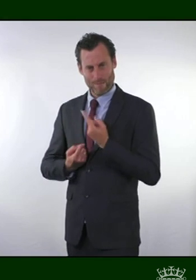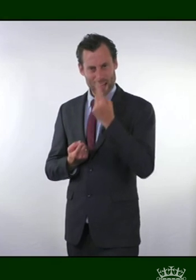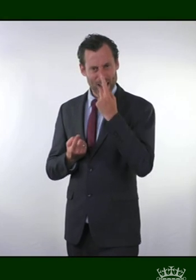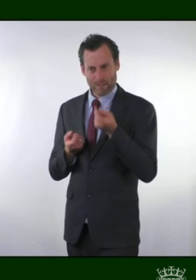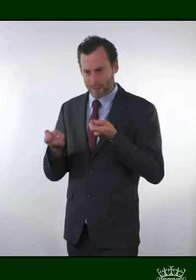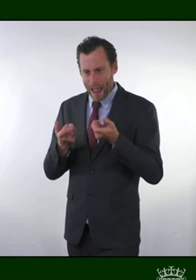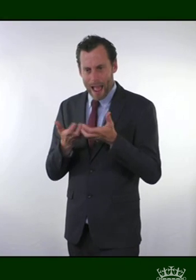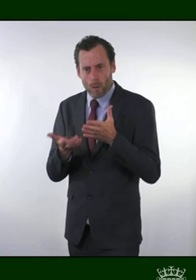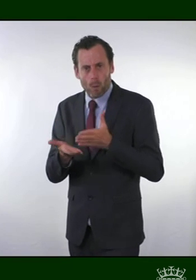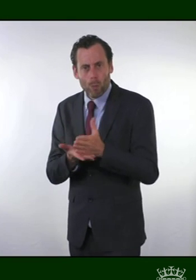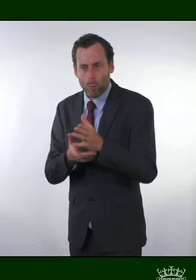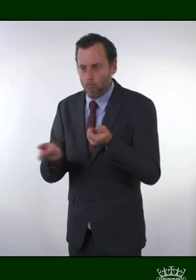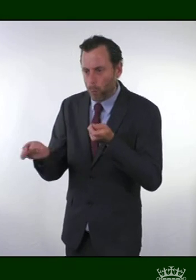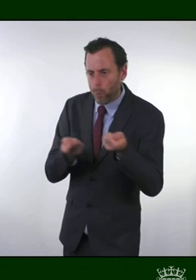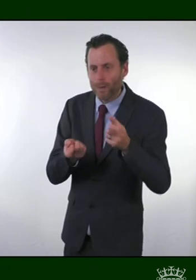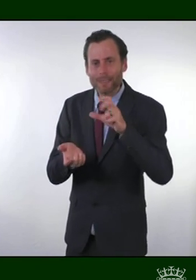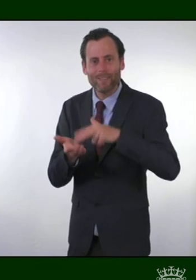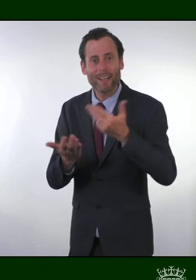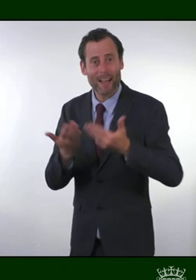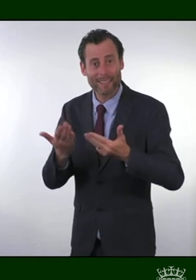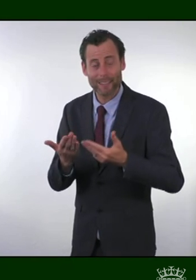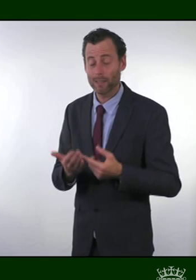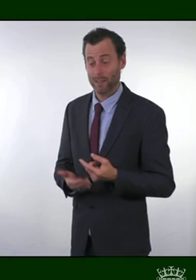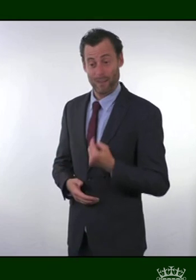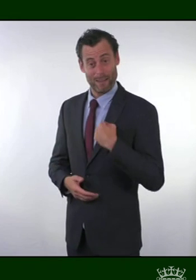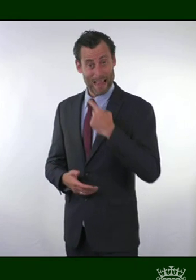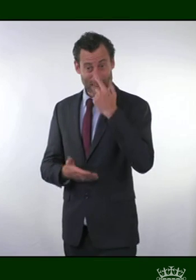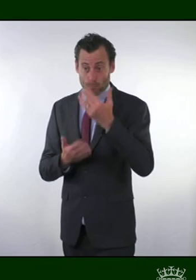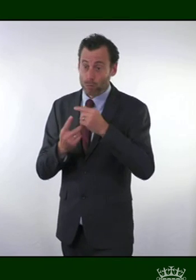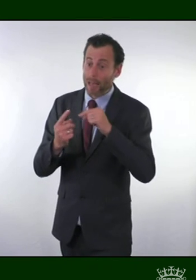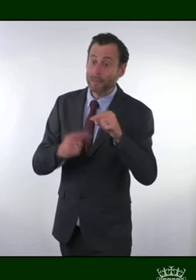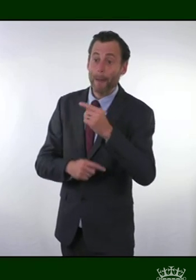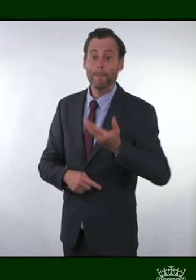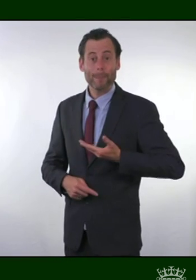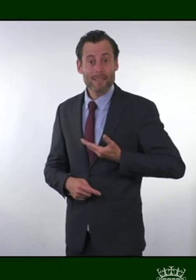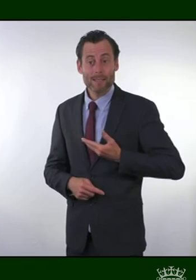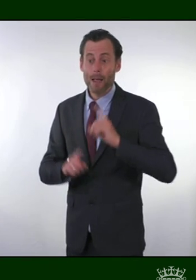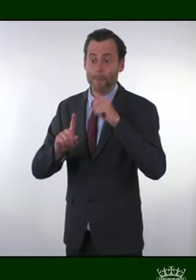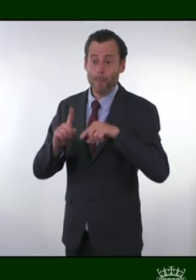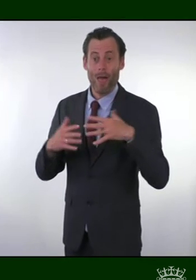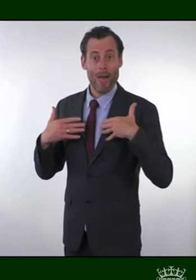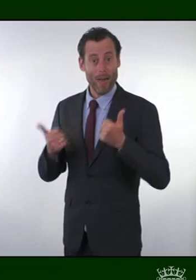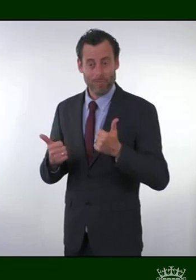Only by doing that can we avoid the worst of this storm and protect both businesses and the health and wellbeing of our people.